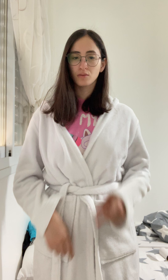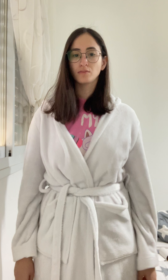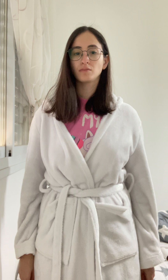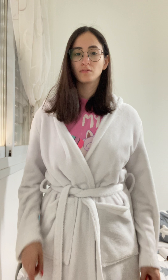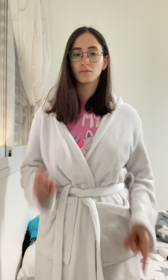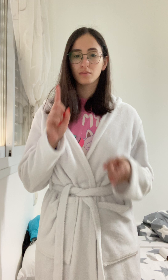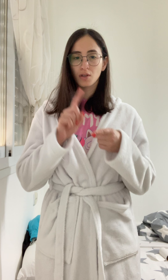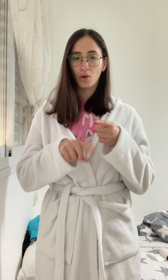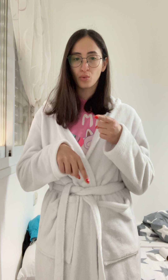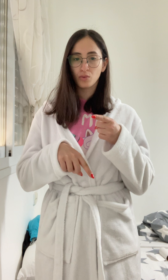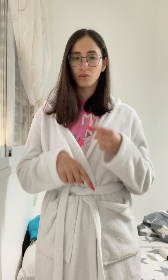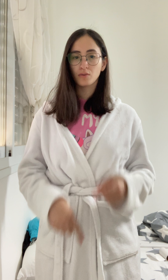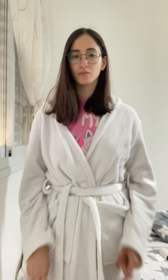טעות